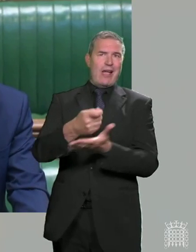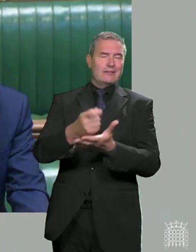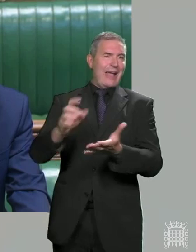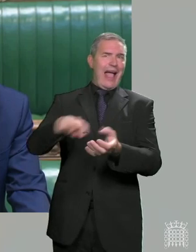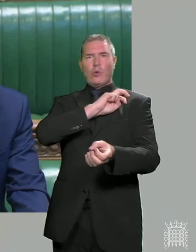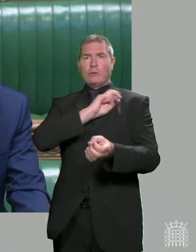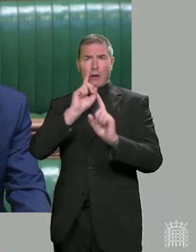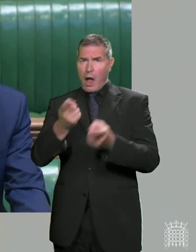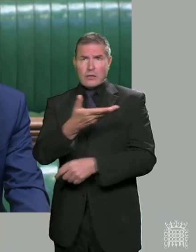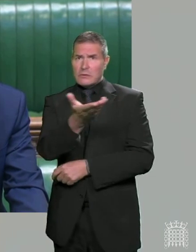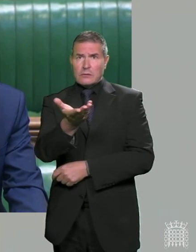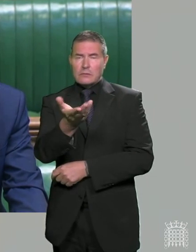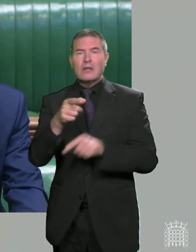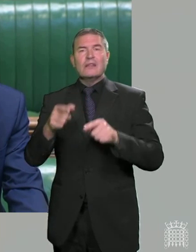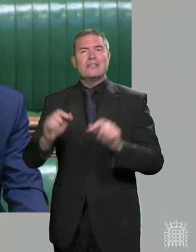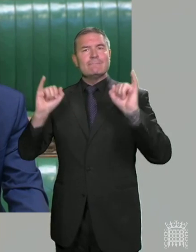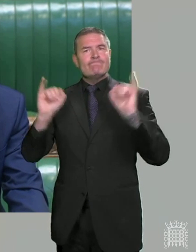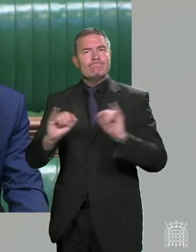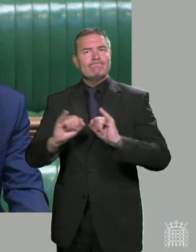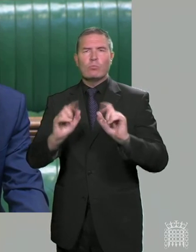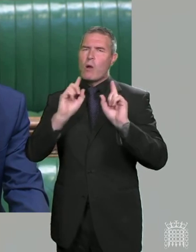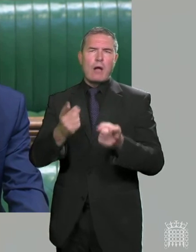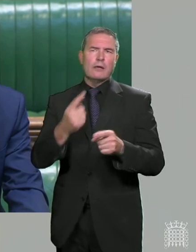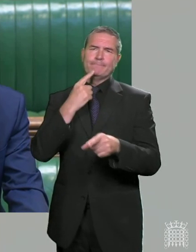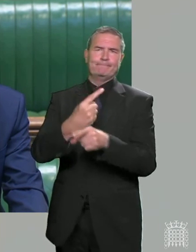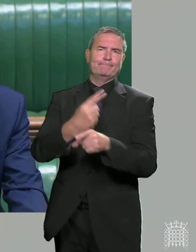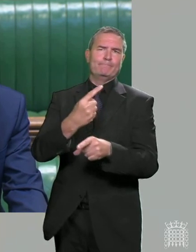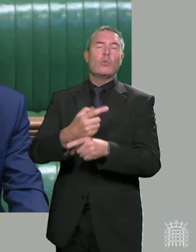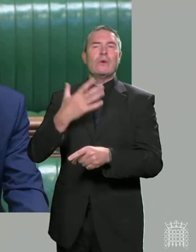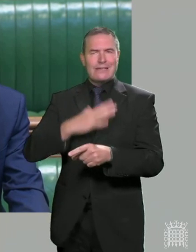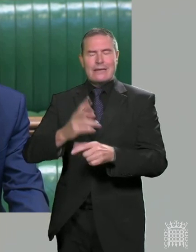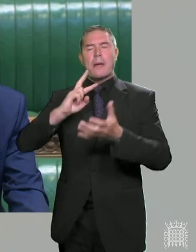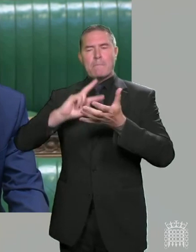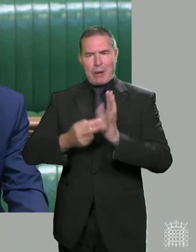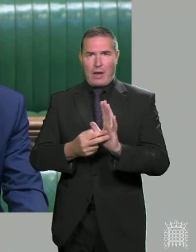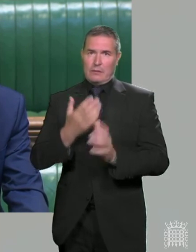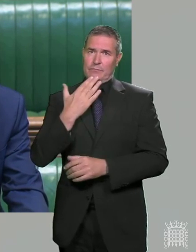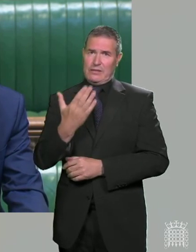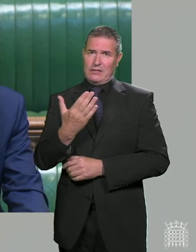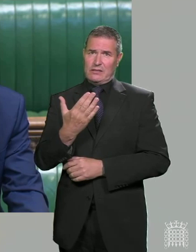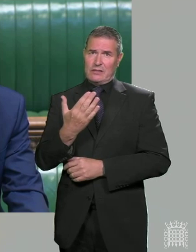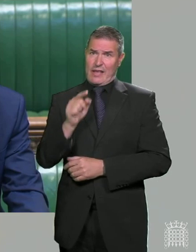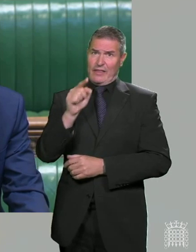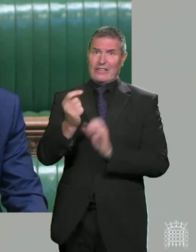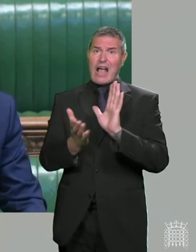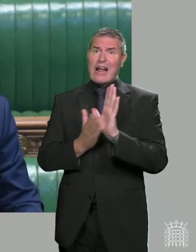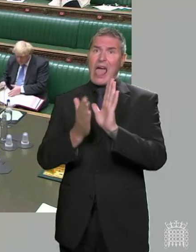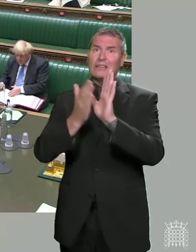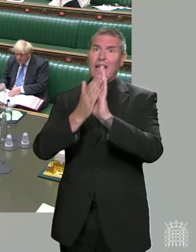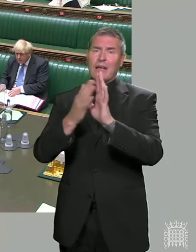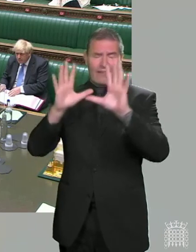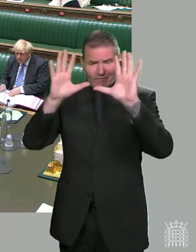The best way to mark this tragedy is not with words, but with action; I urge the Prime Minister finally to end the cladding scandal.